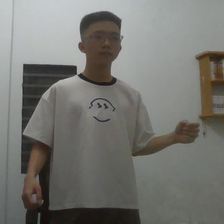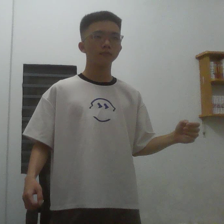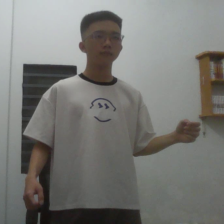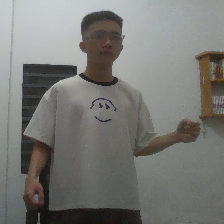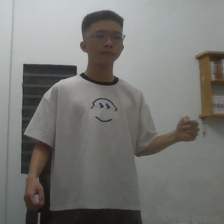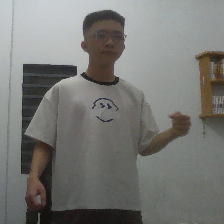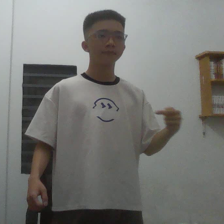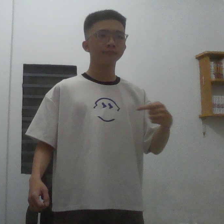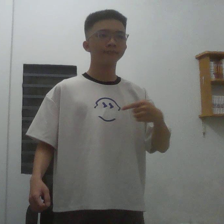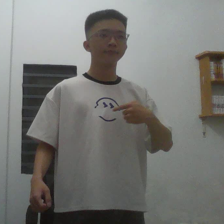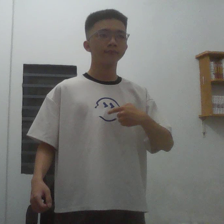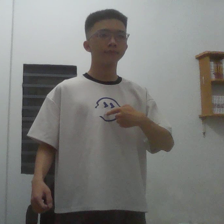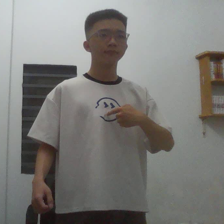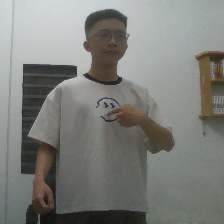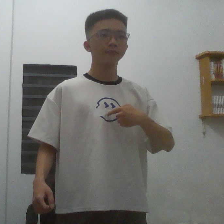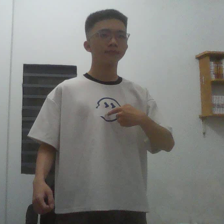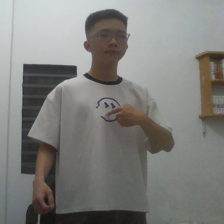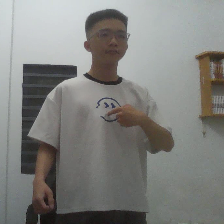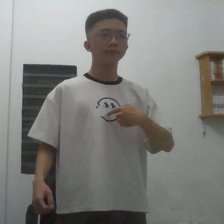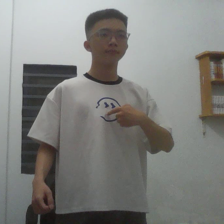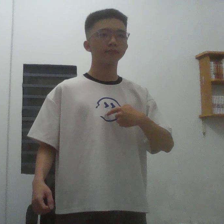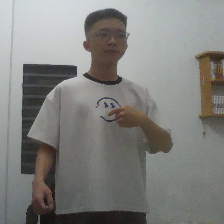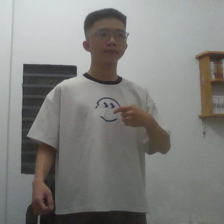toi